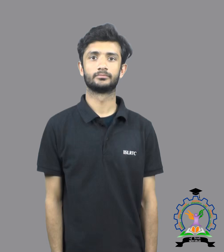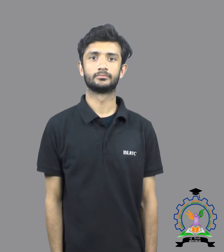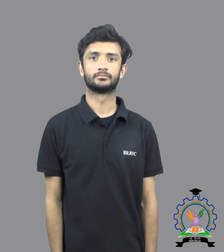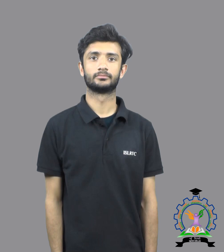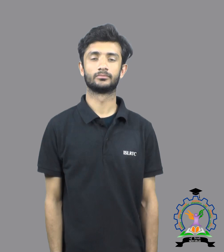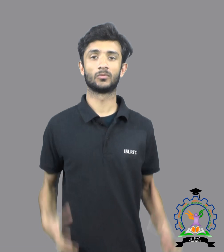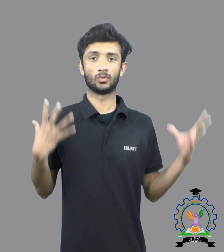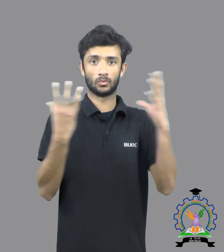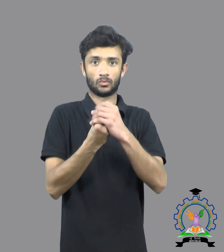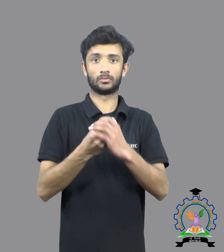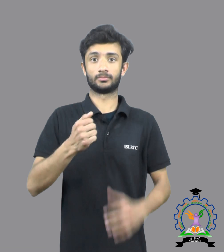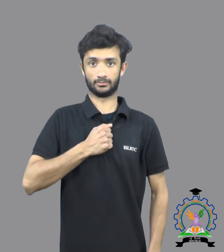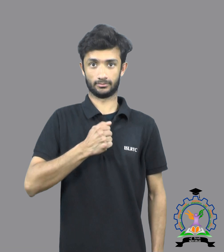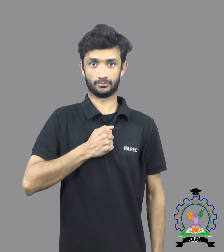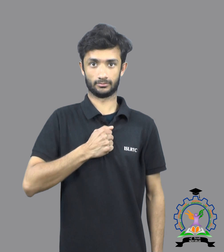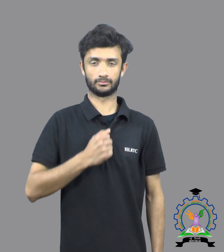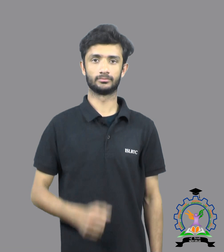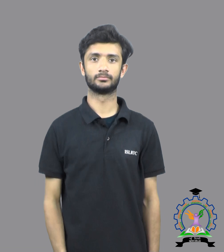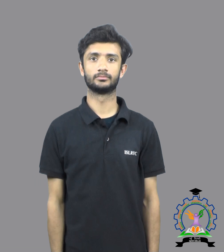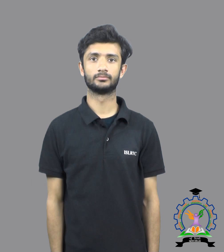Our